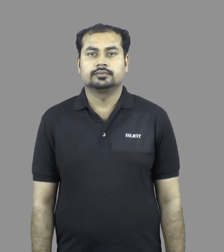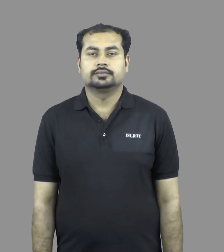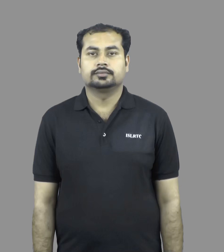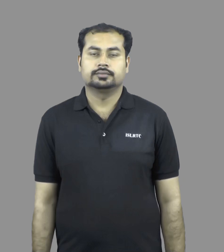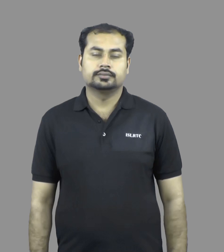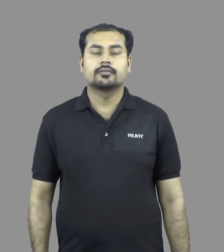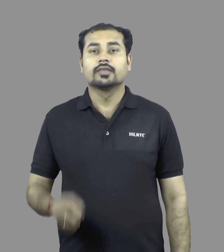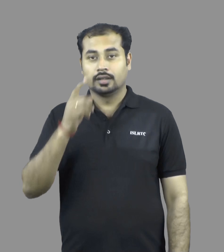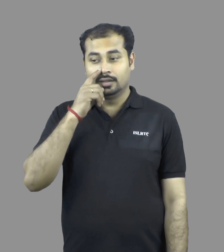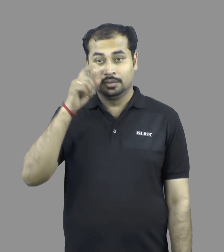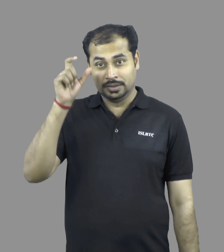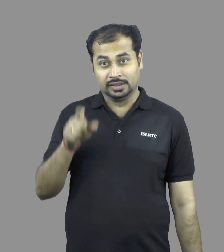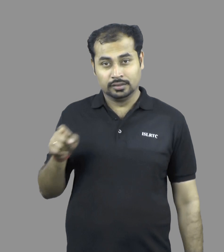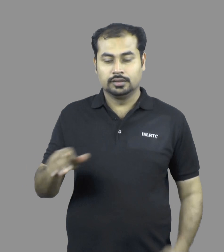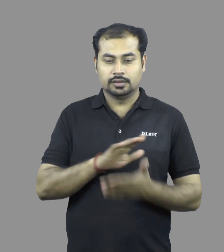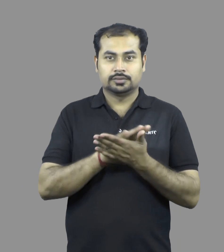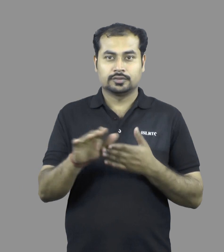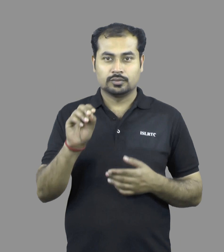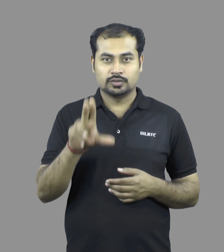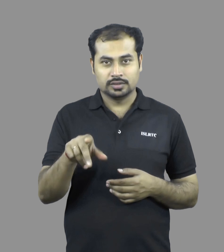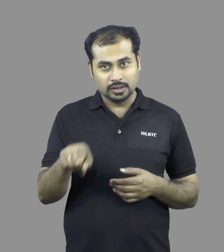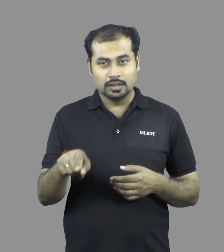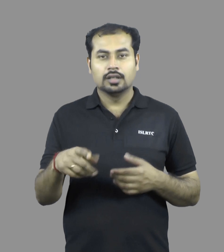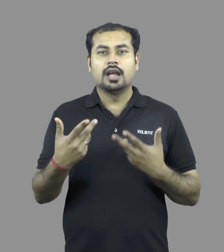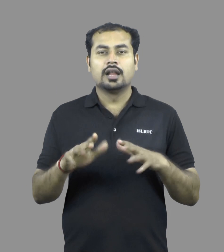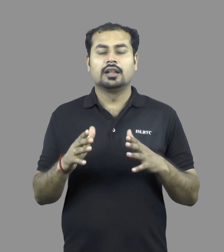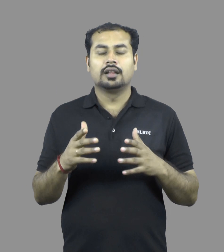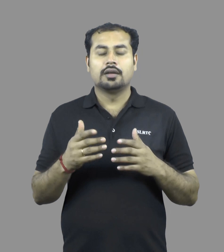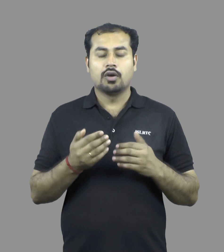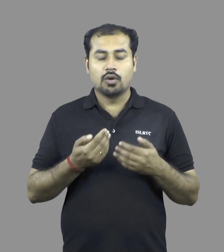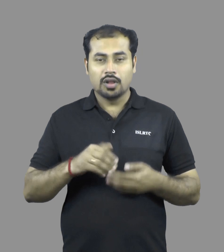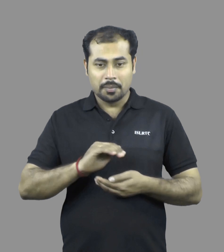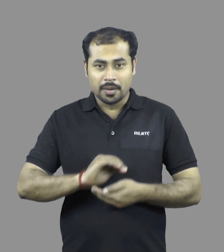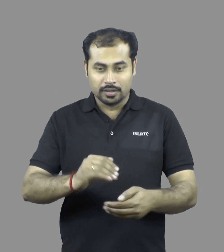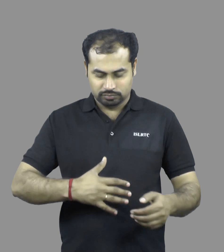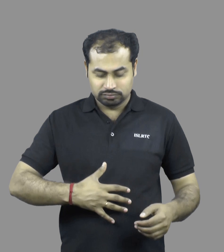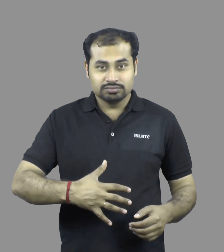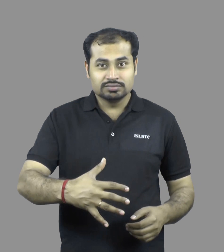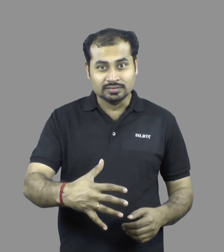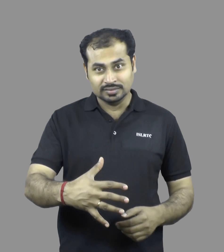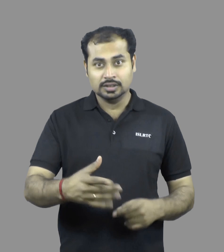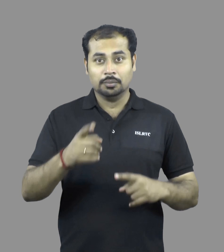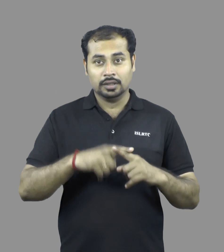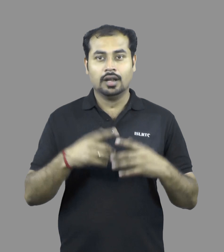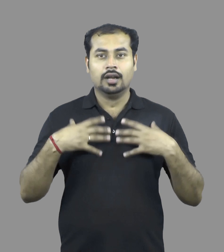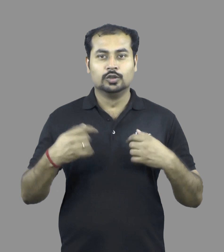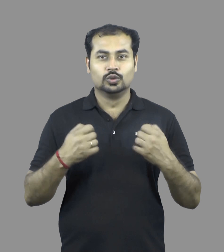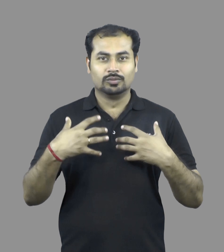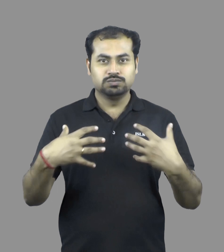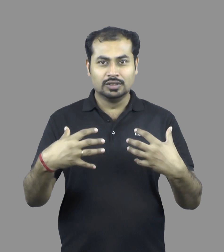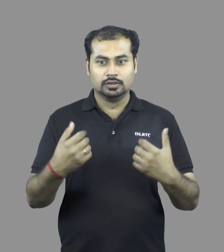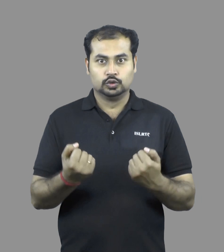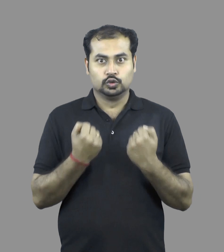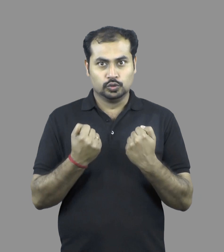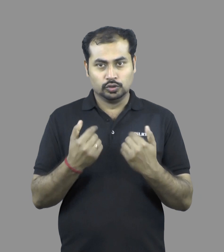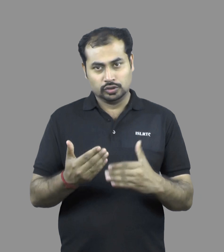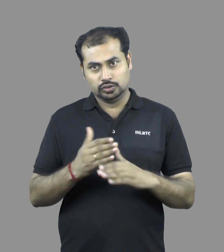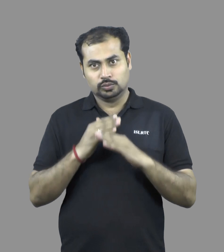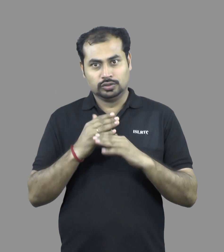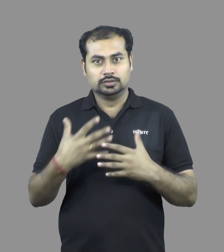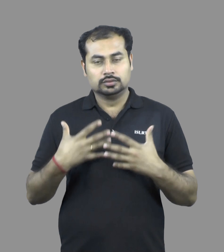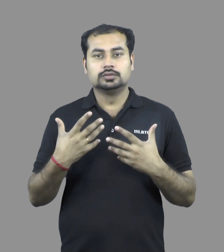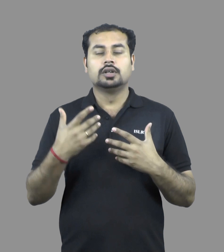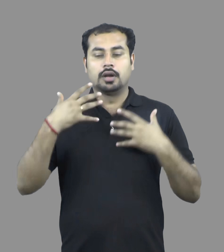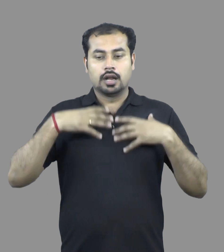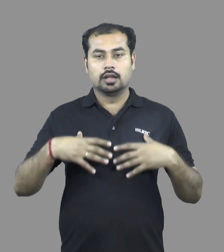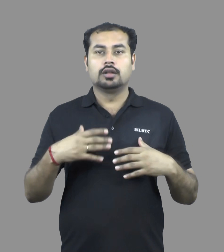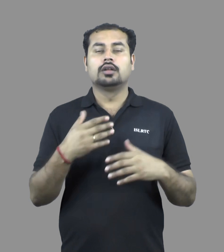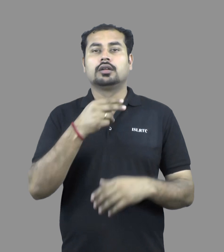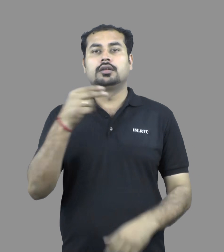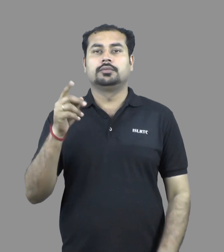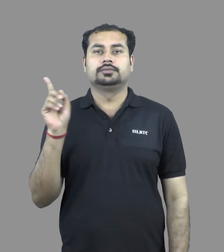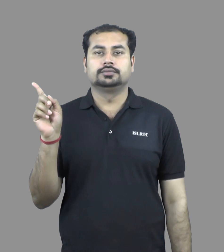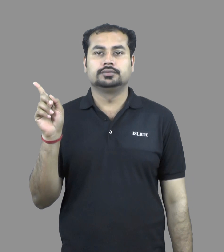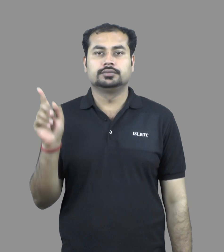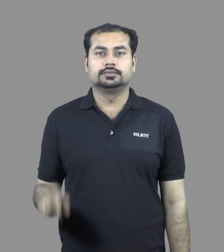Prolactin